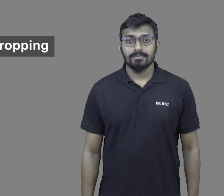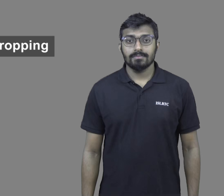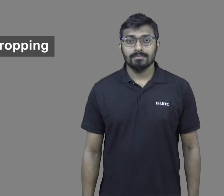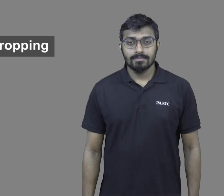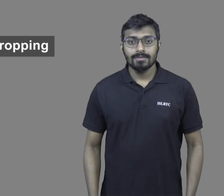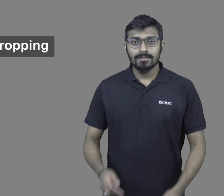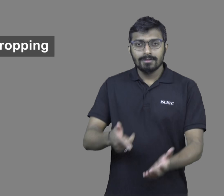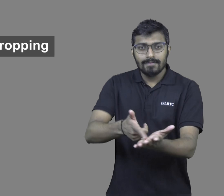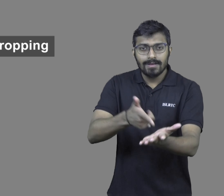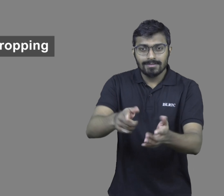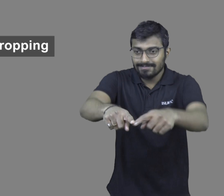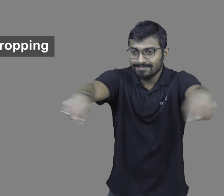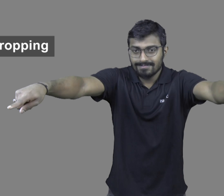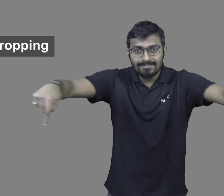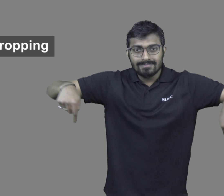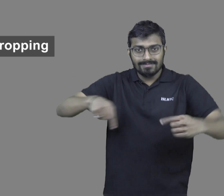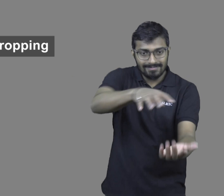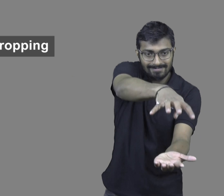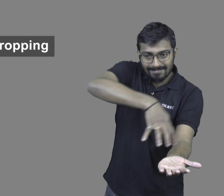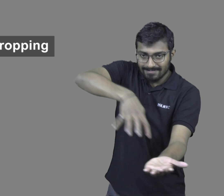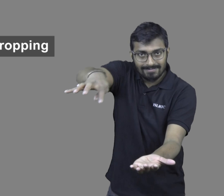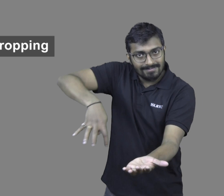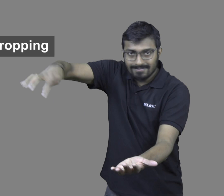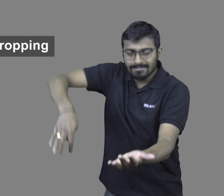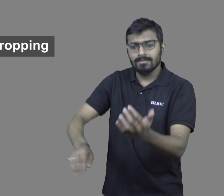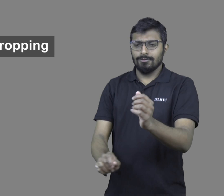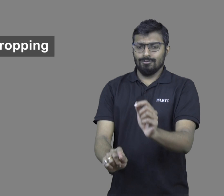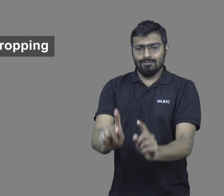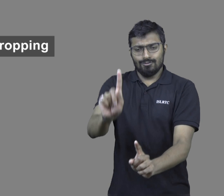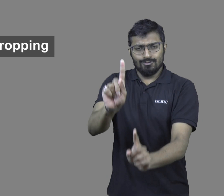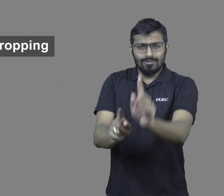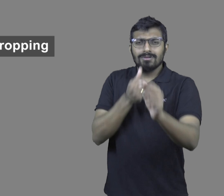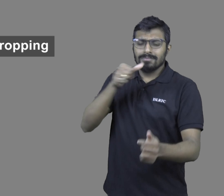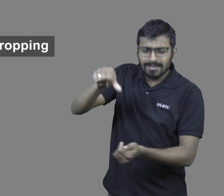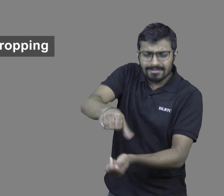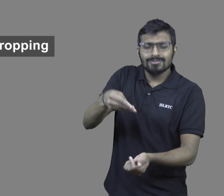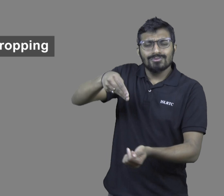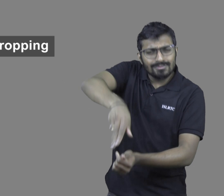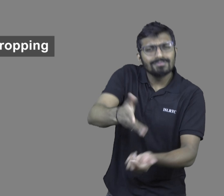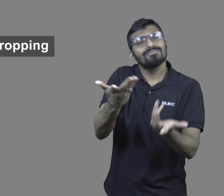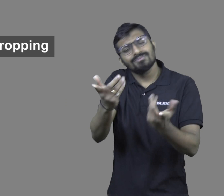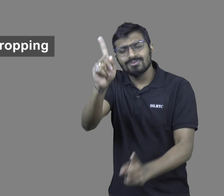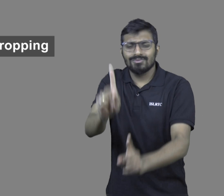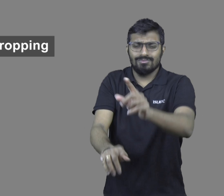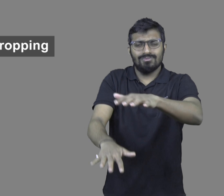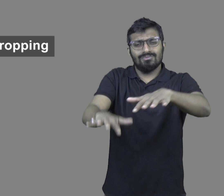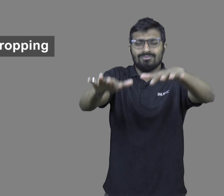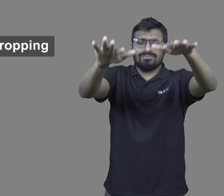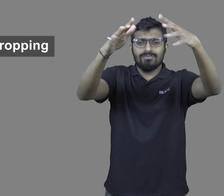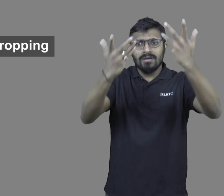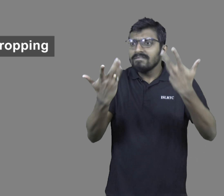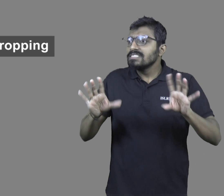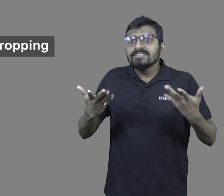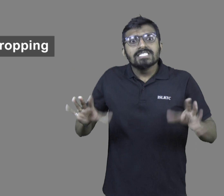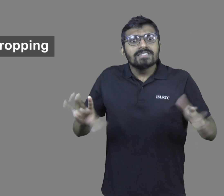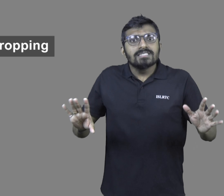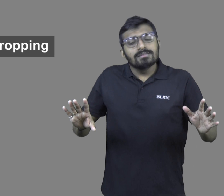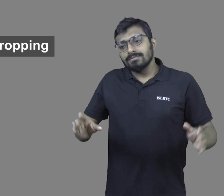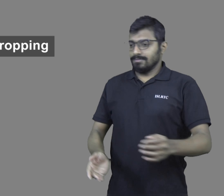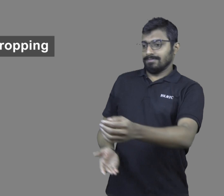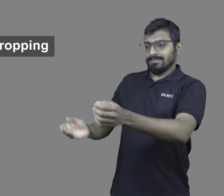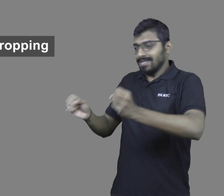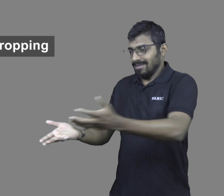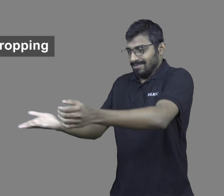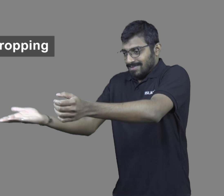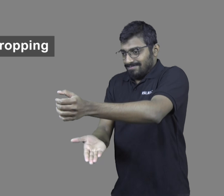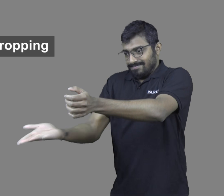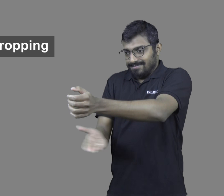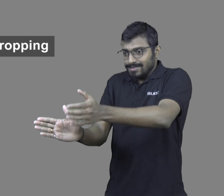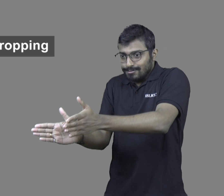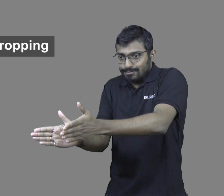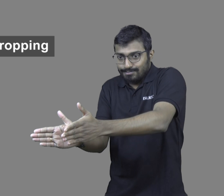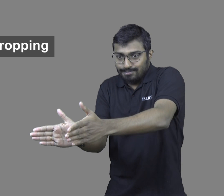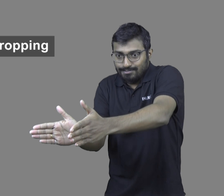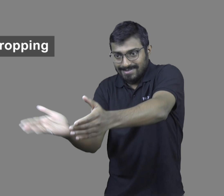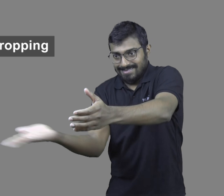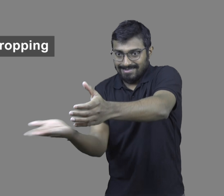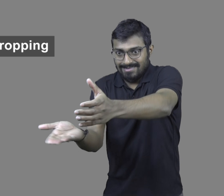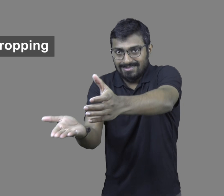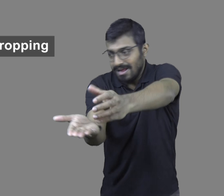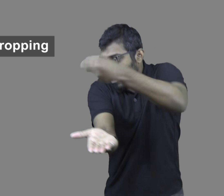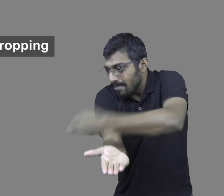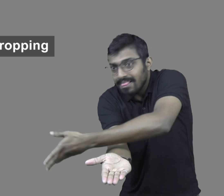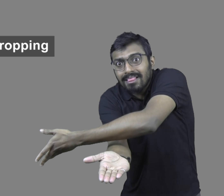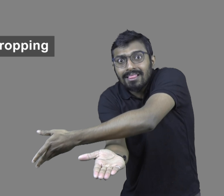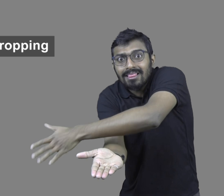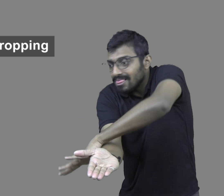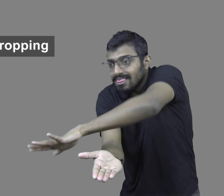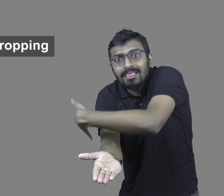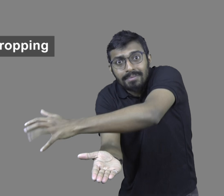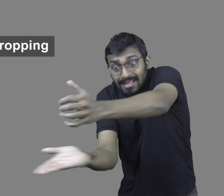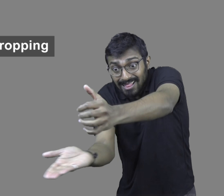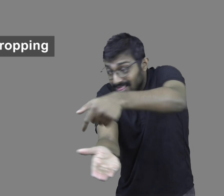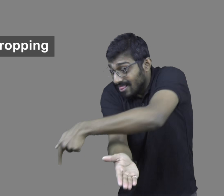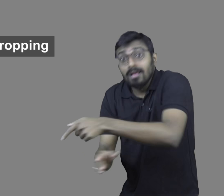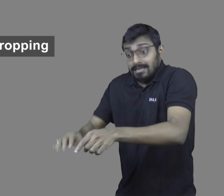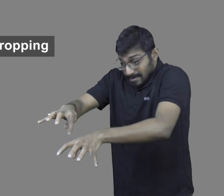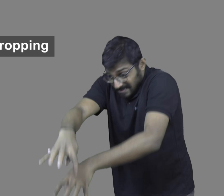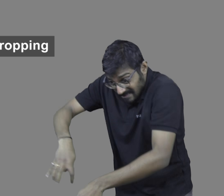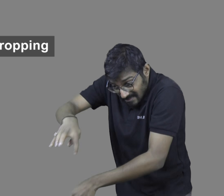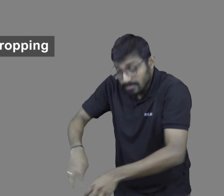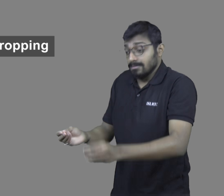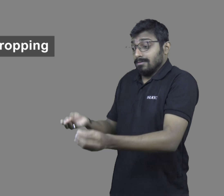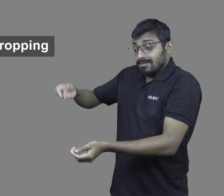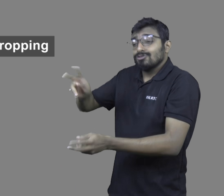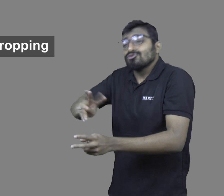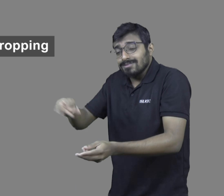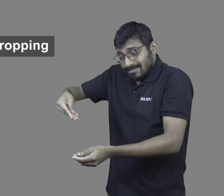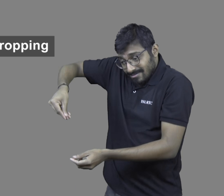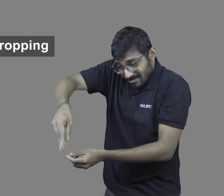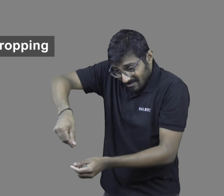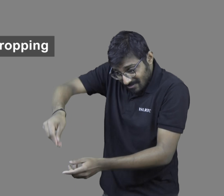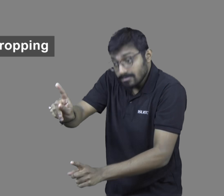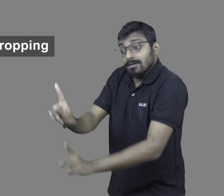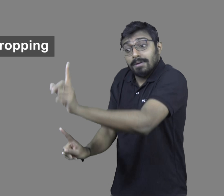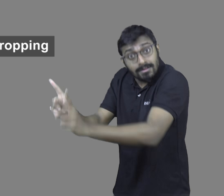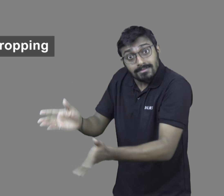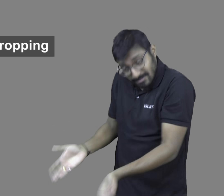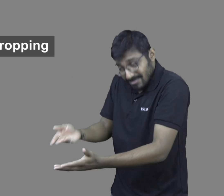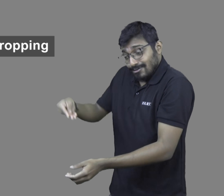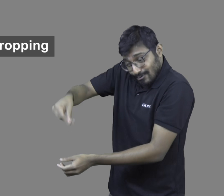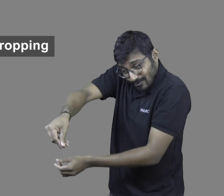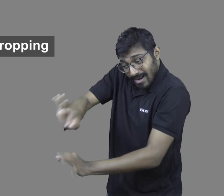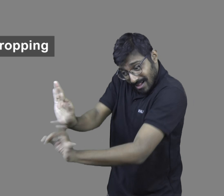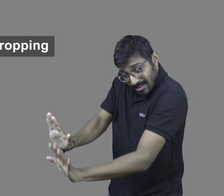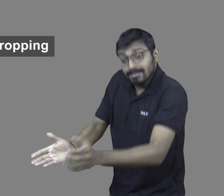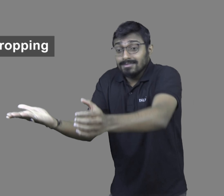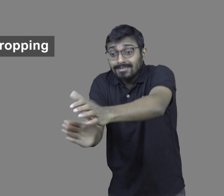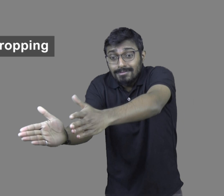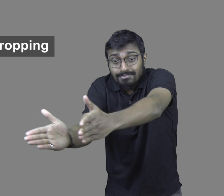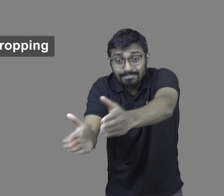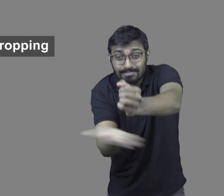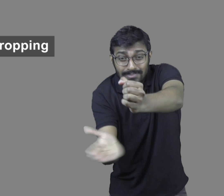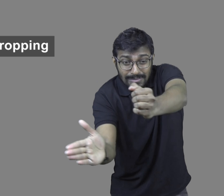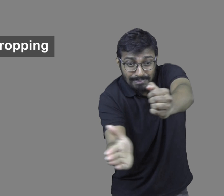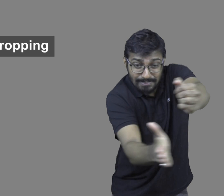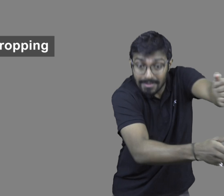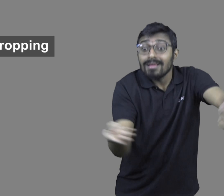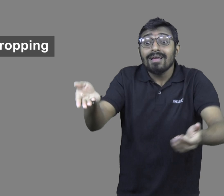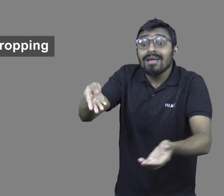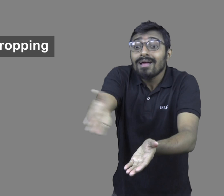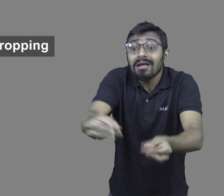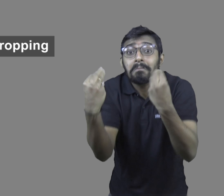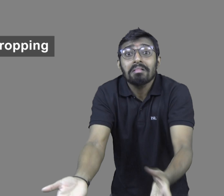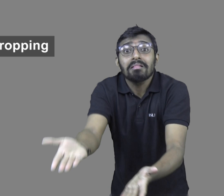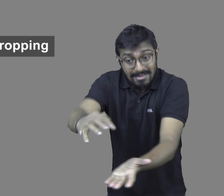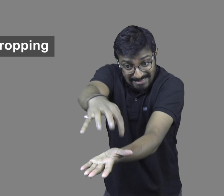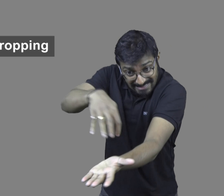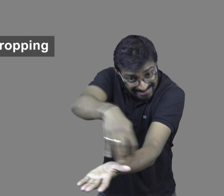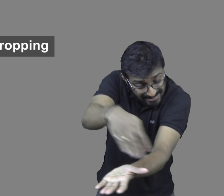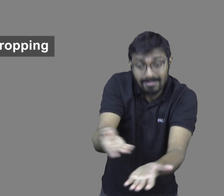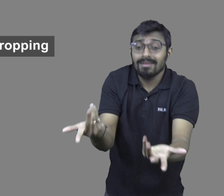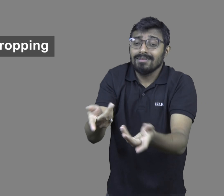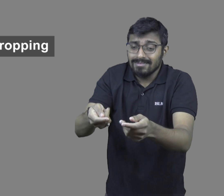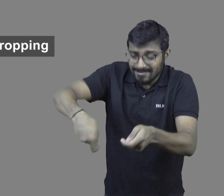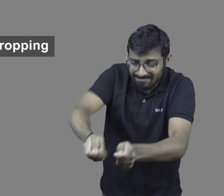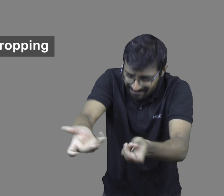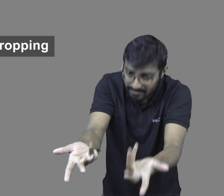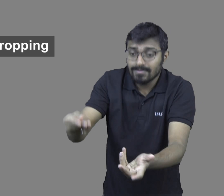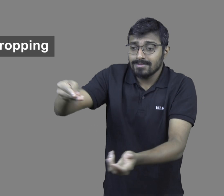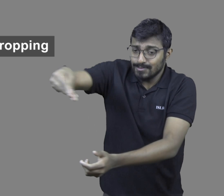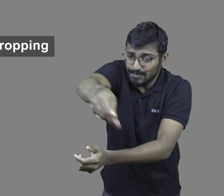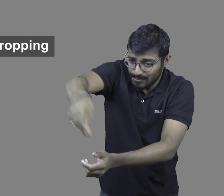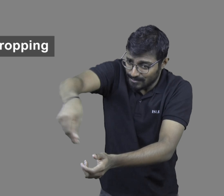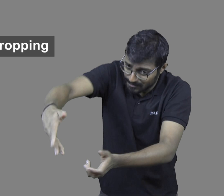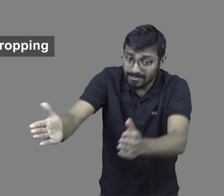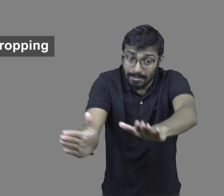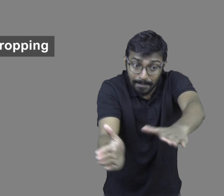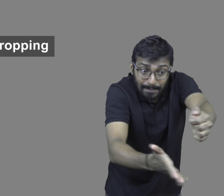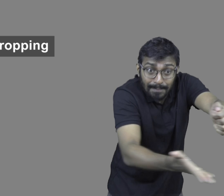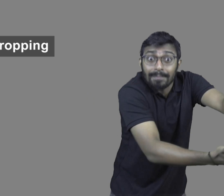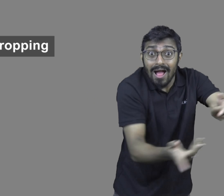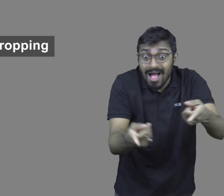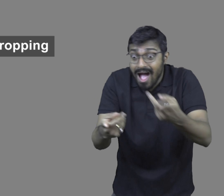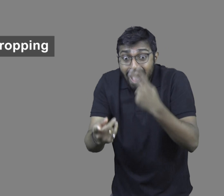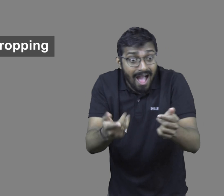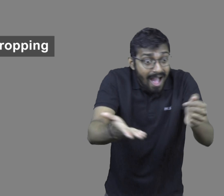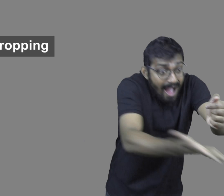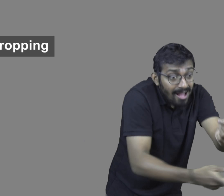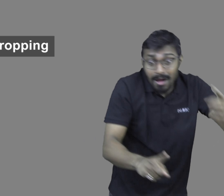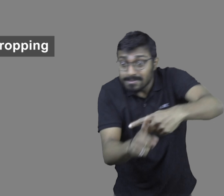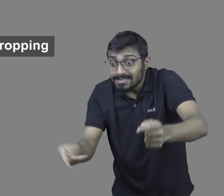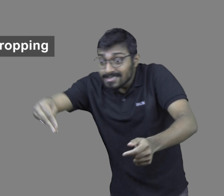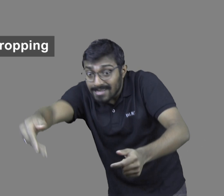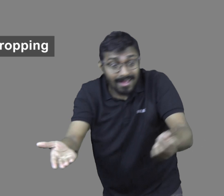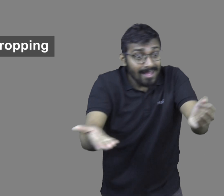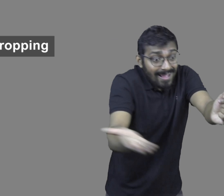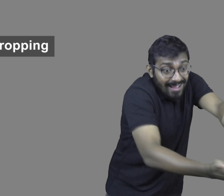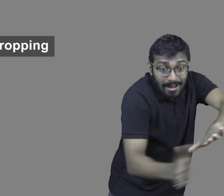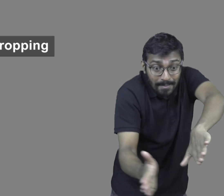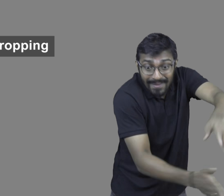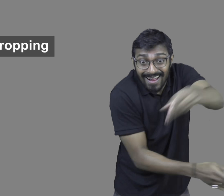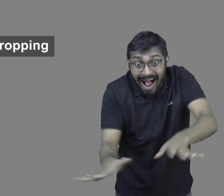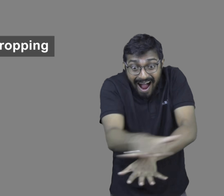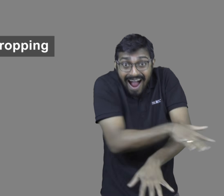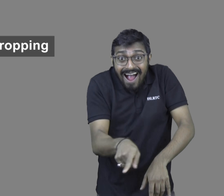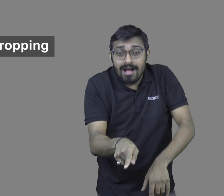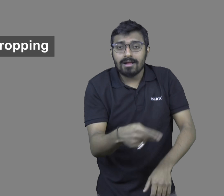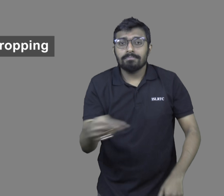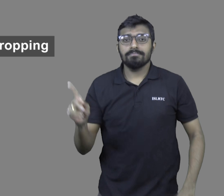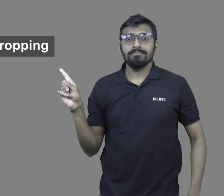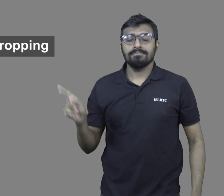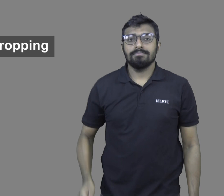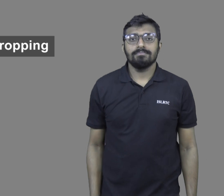Overlapping Cropping